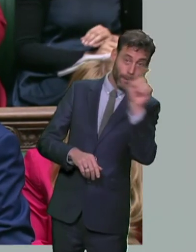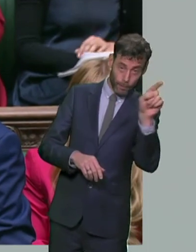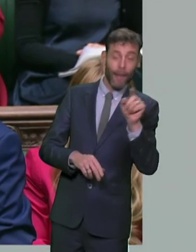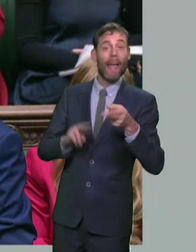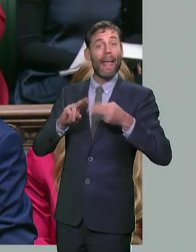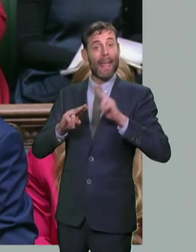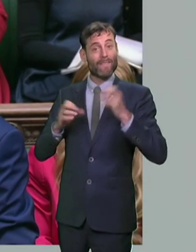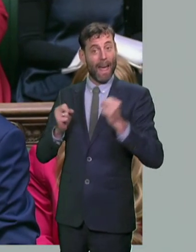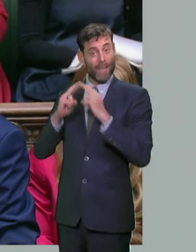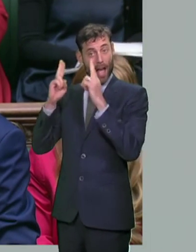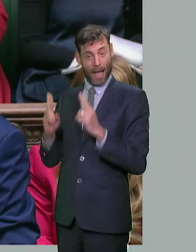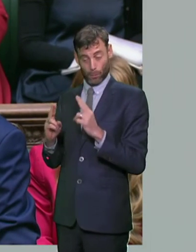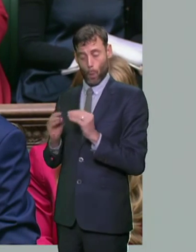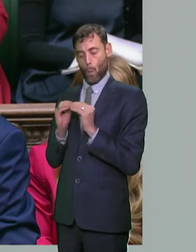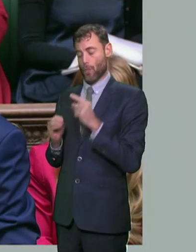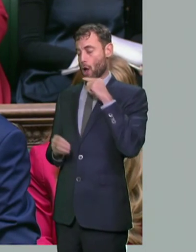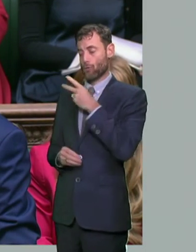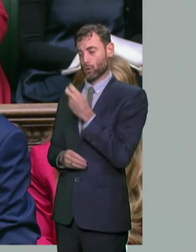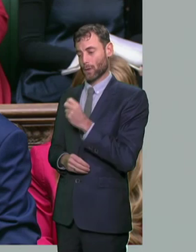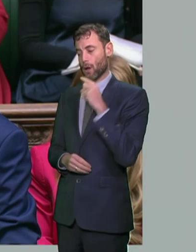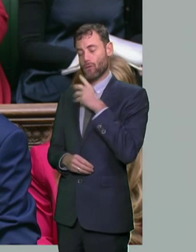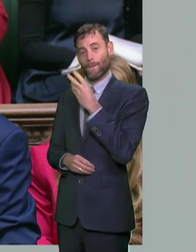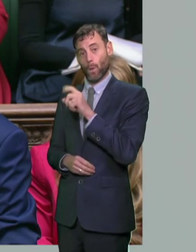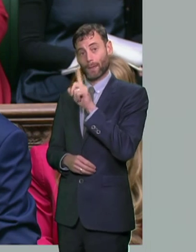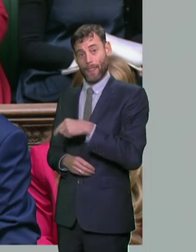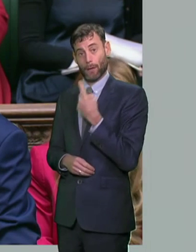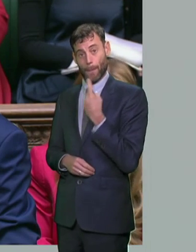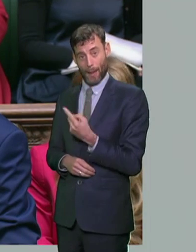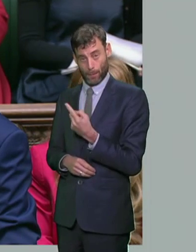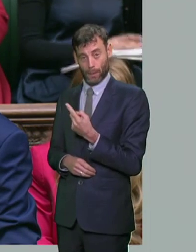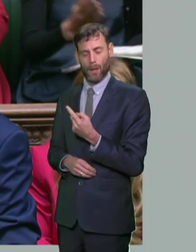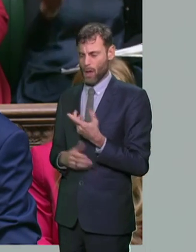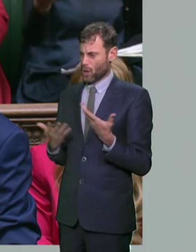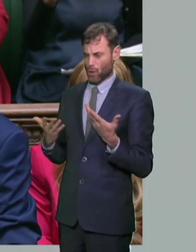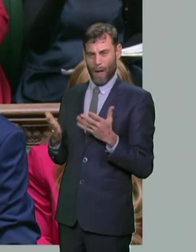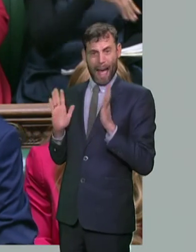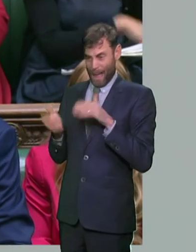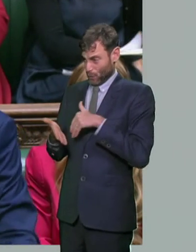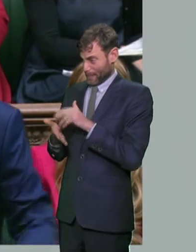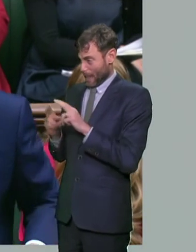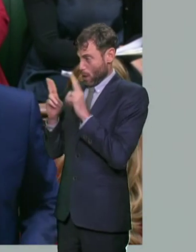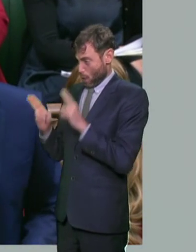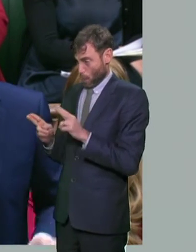If you have a house worth about £120,000 to £140,000, how do you find £80,000-plus without selling your home?